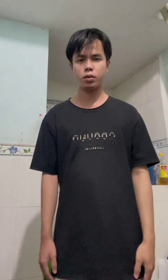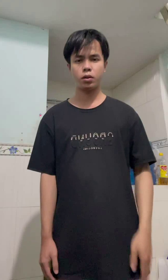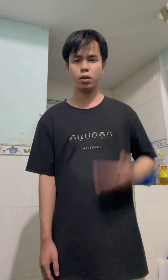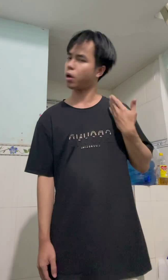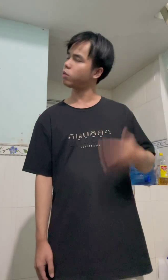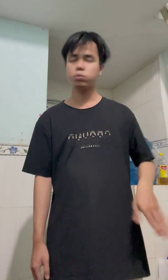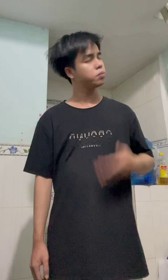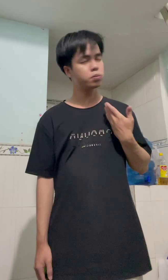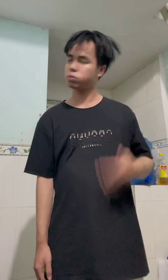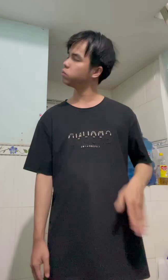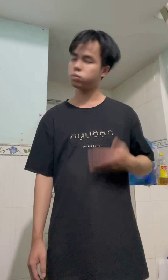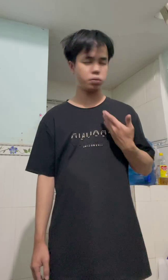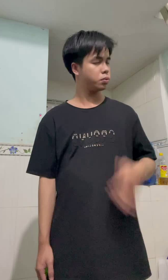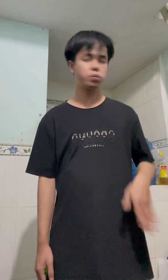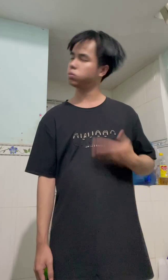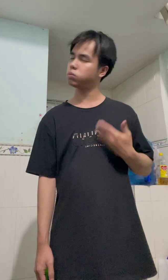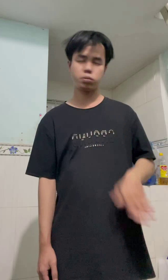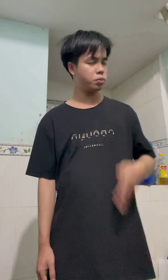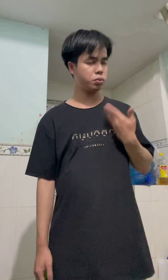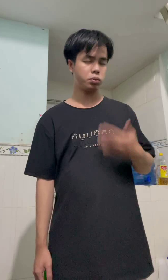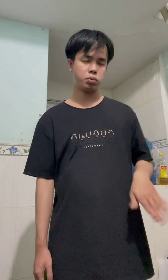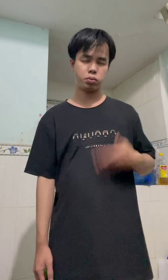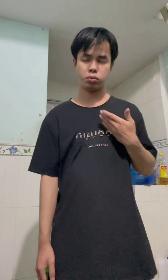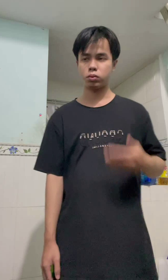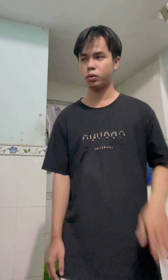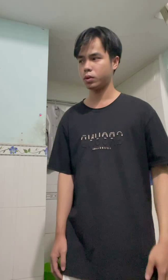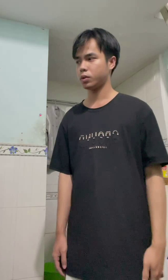nong